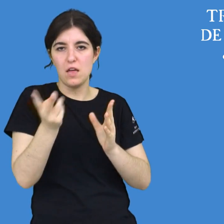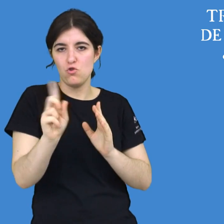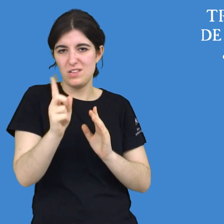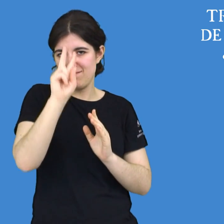no